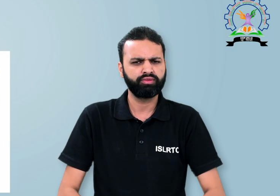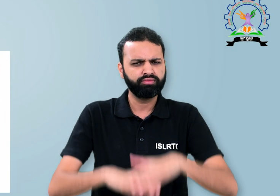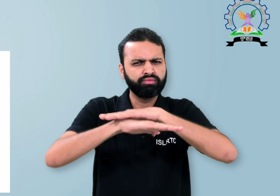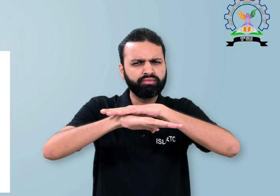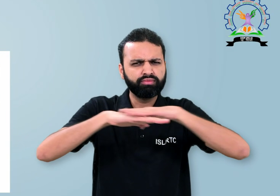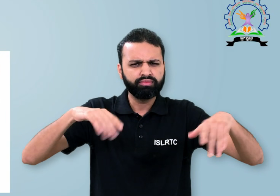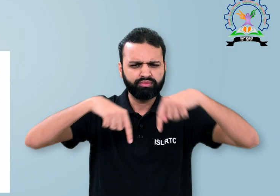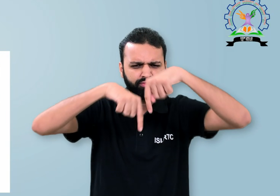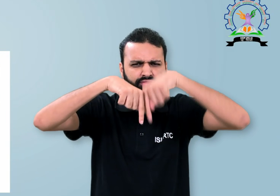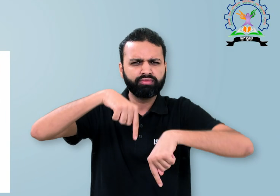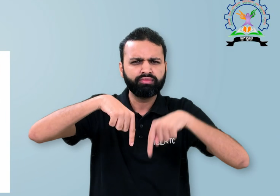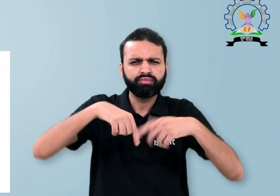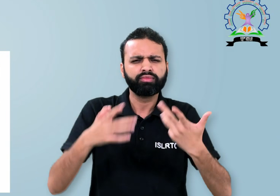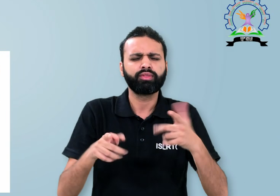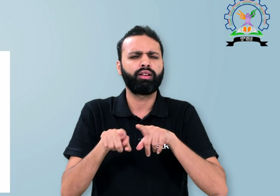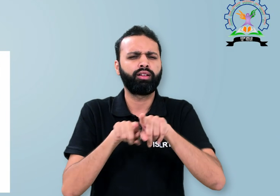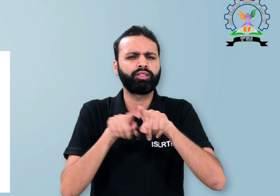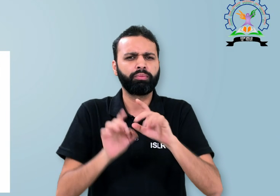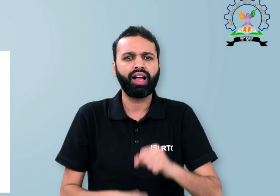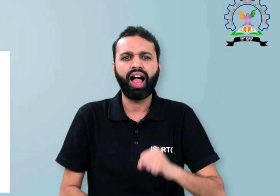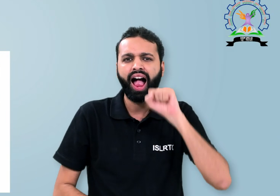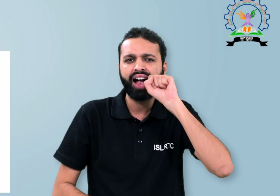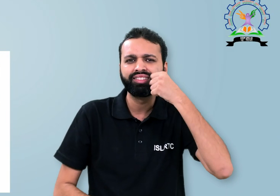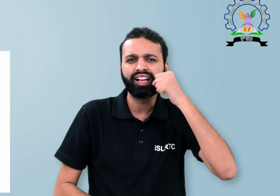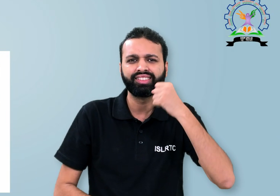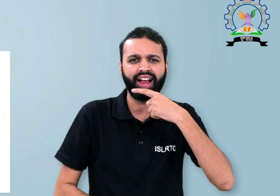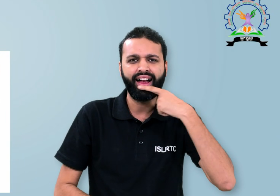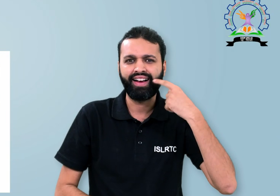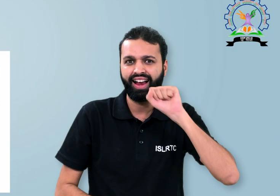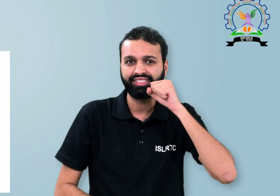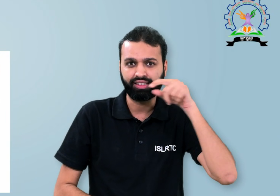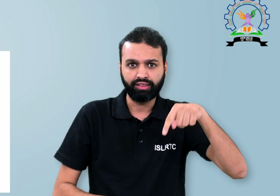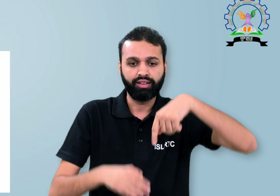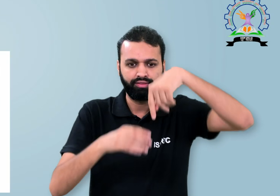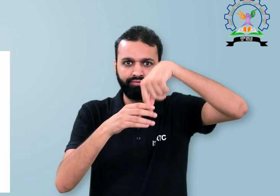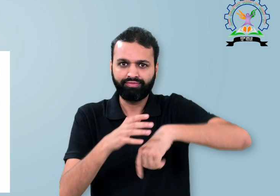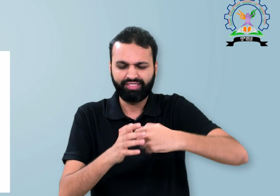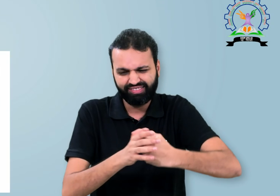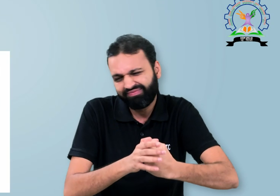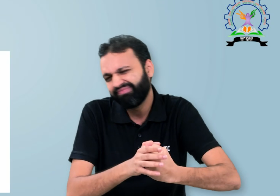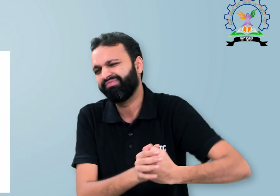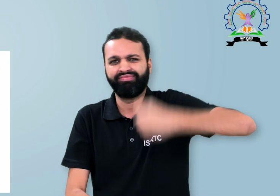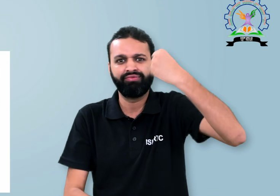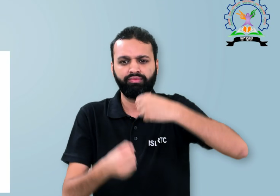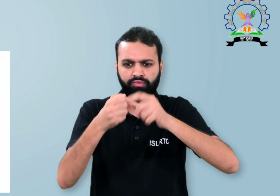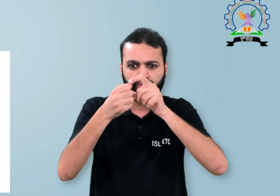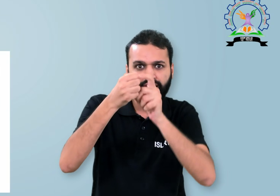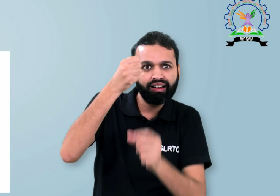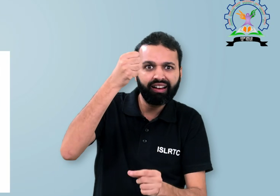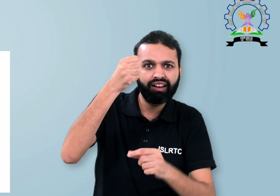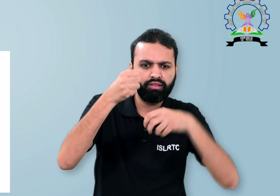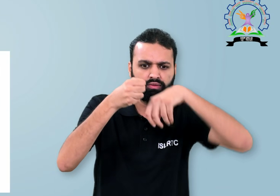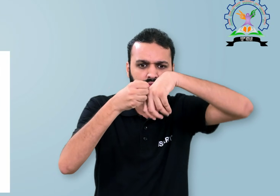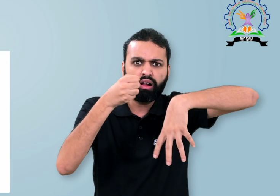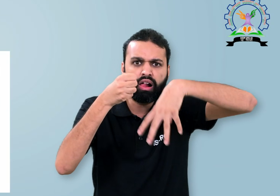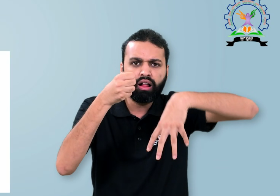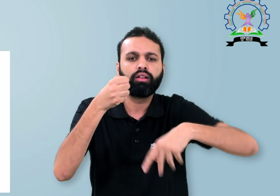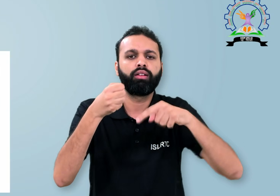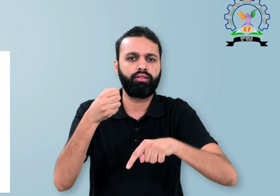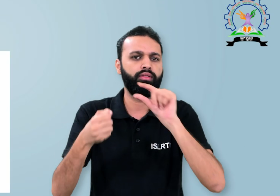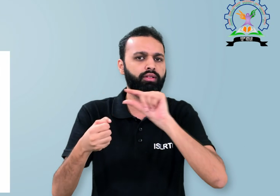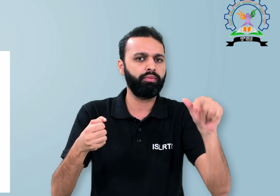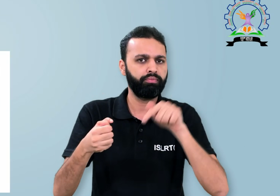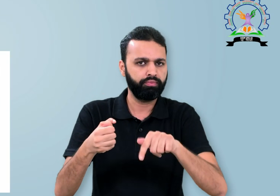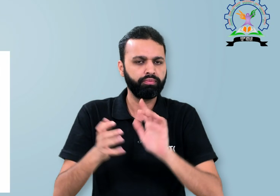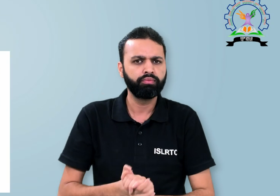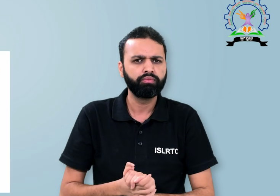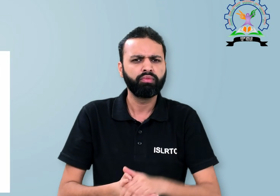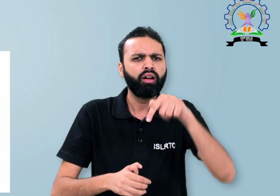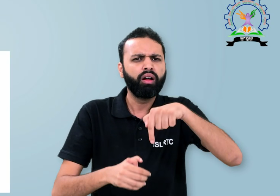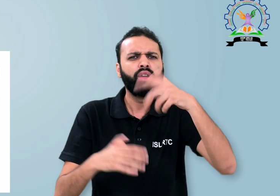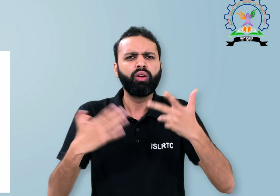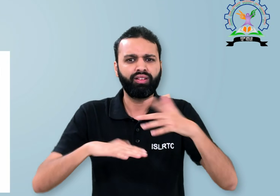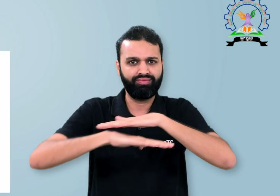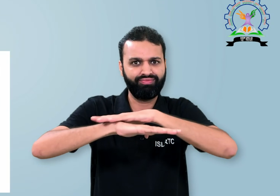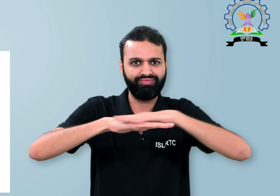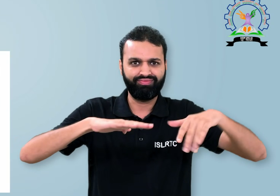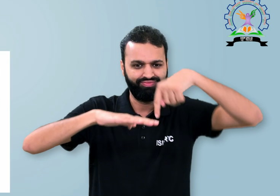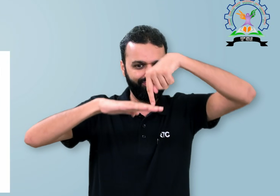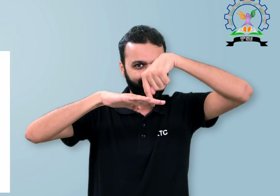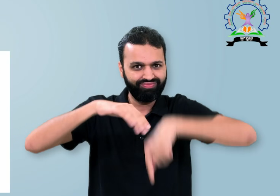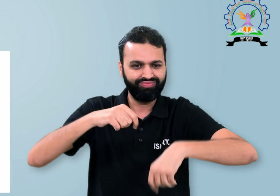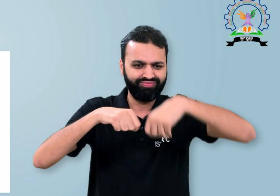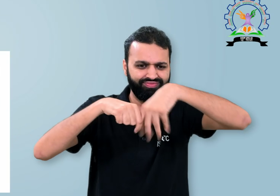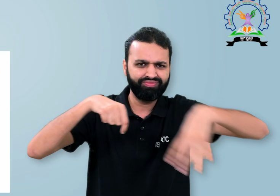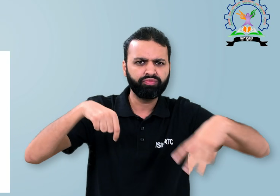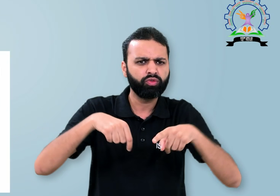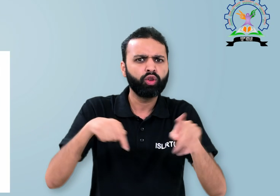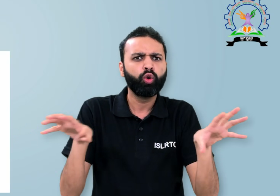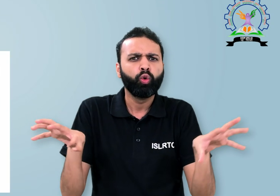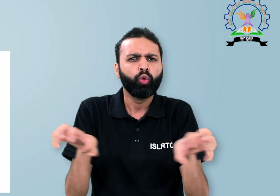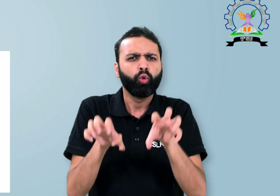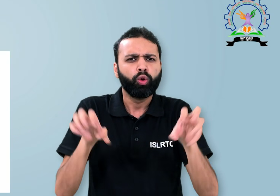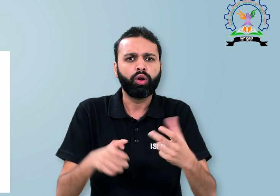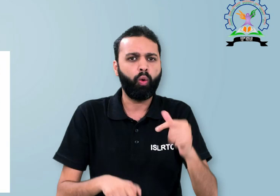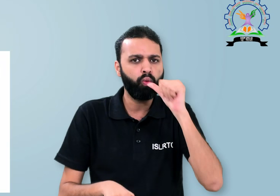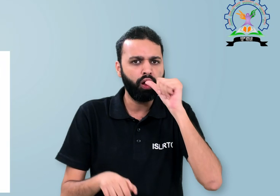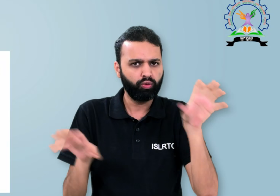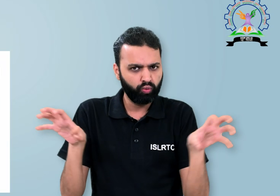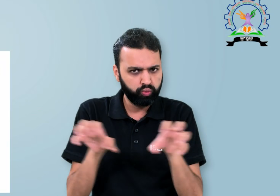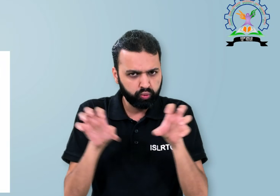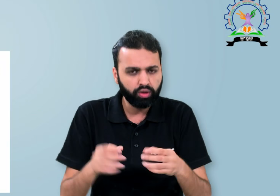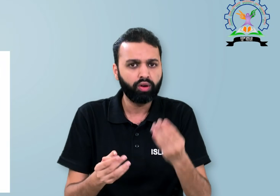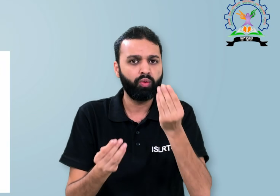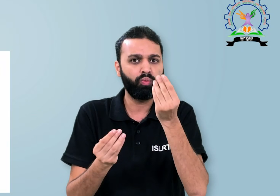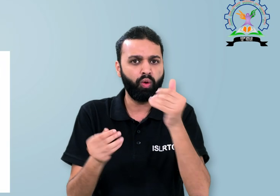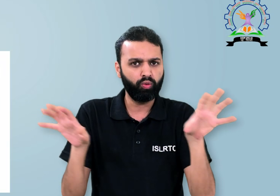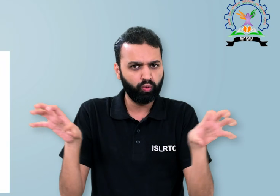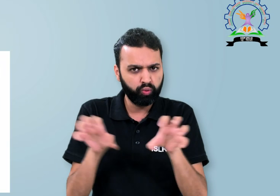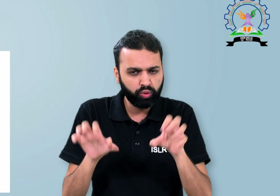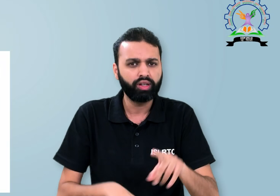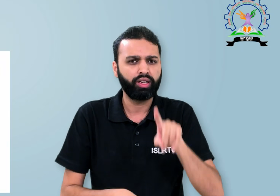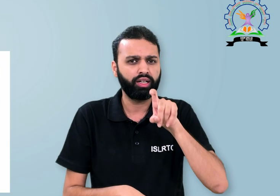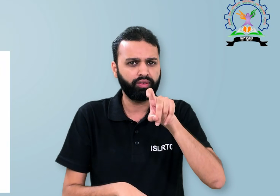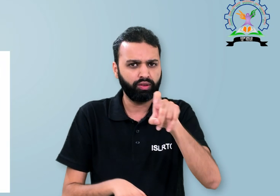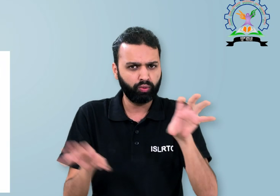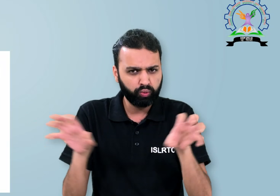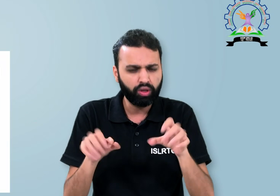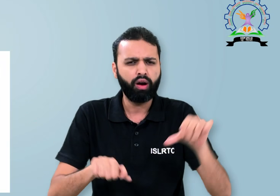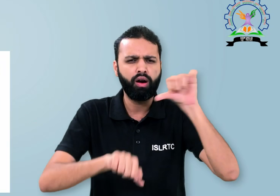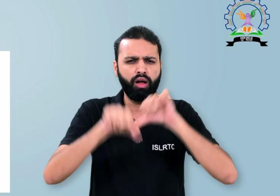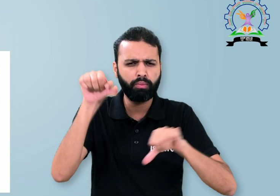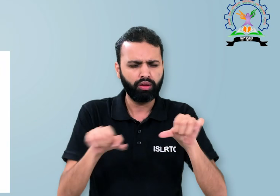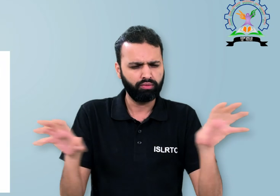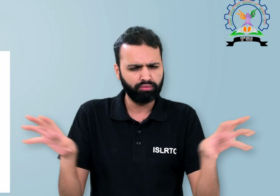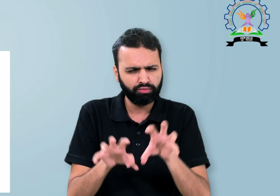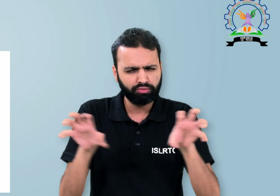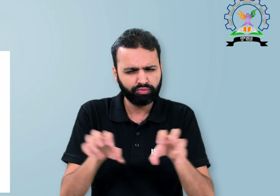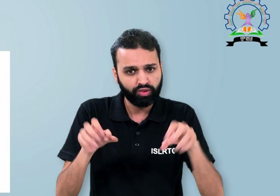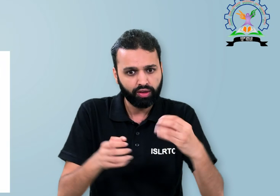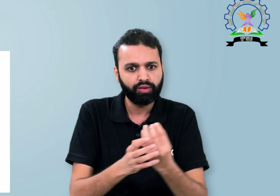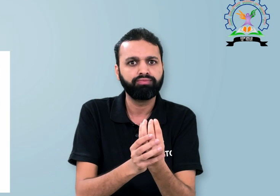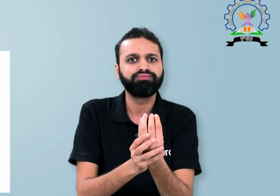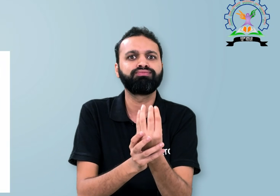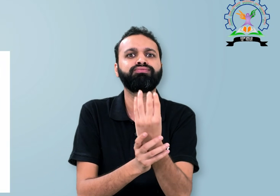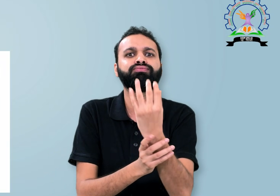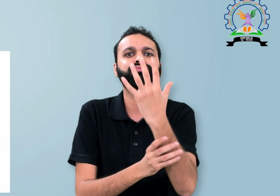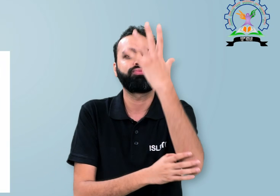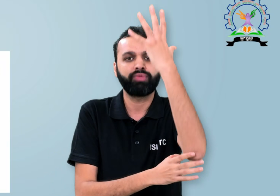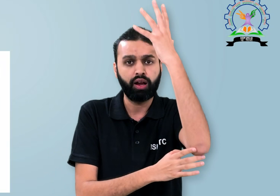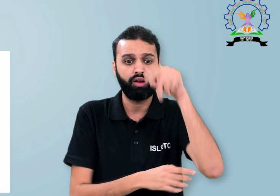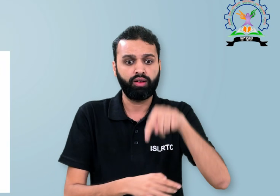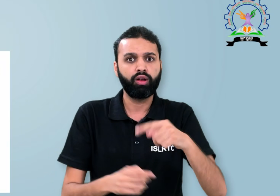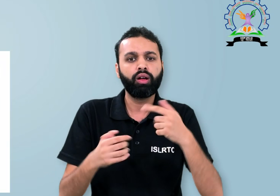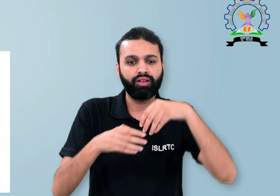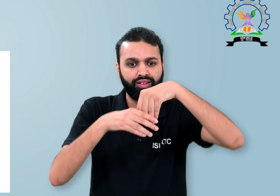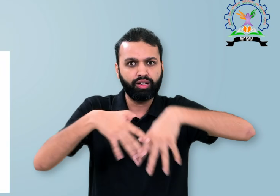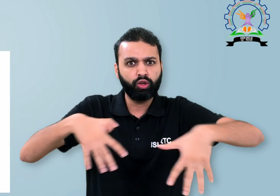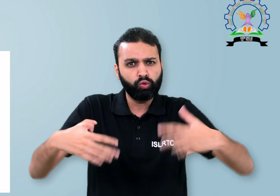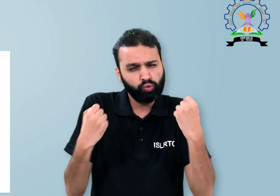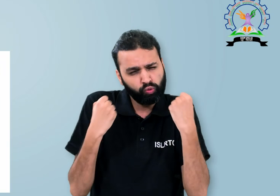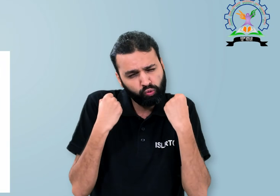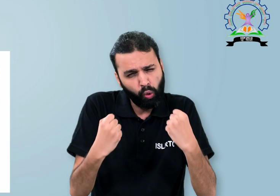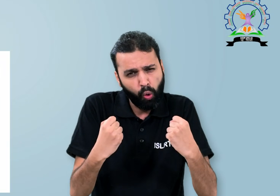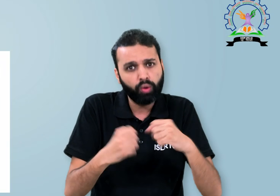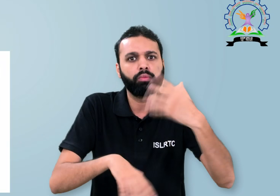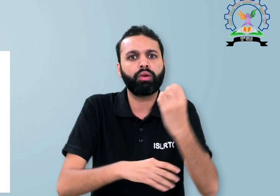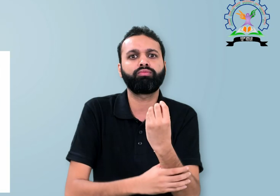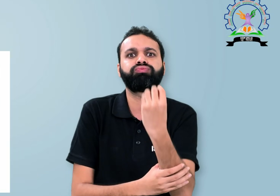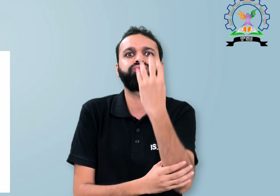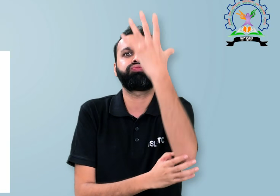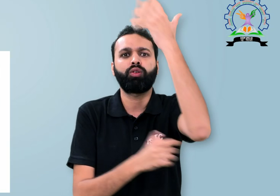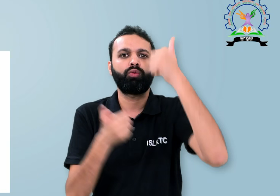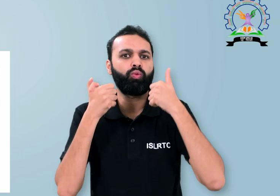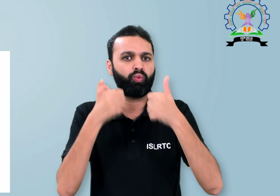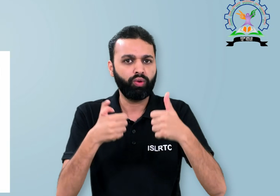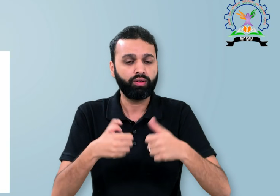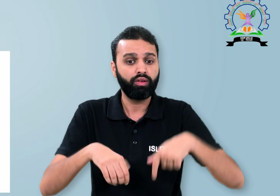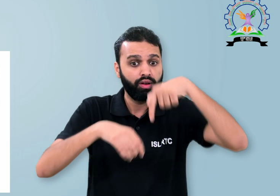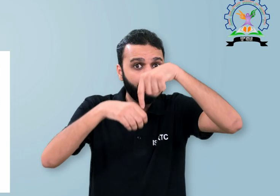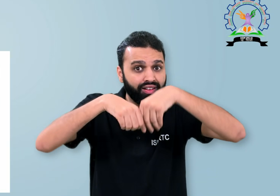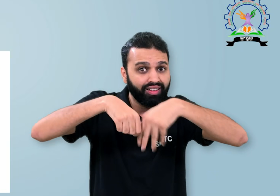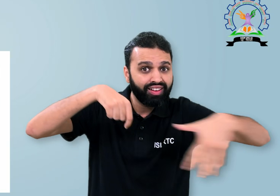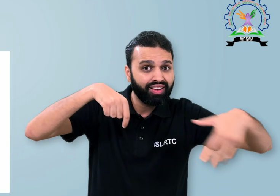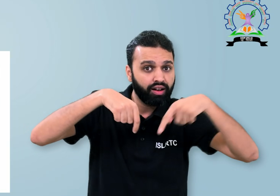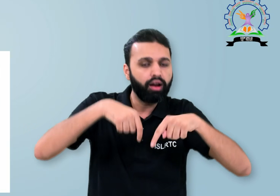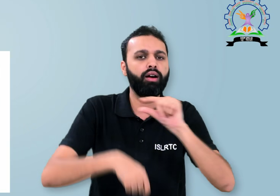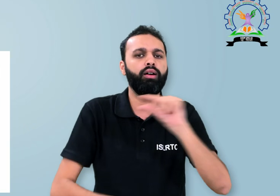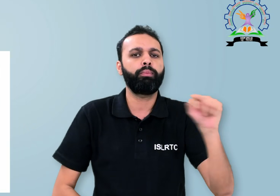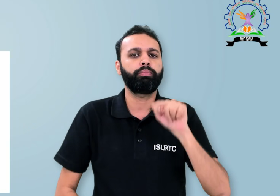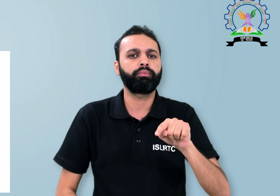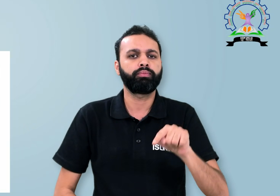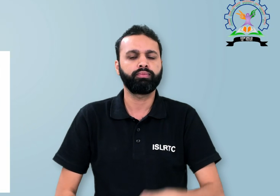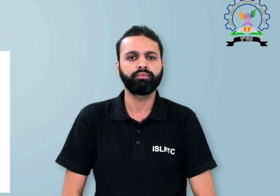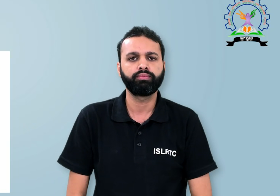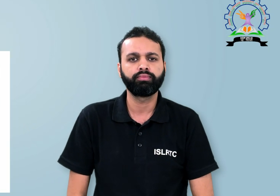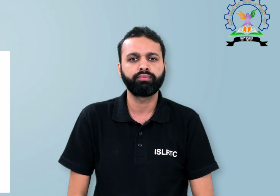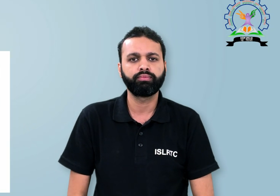Roots hairs are cylindrical extensions of root epidermal cells that are important for acquisition of nutrients, microbe interactions, and plant anchorage.